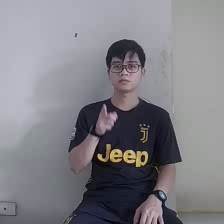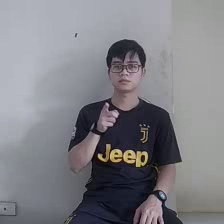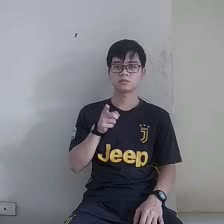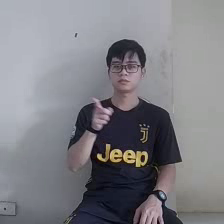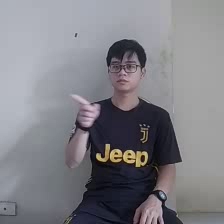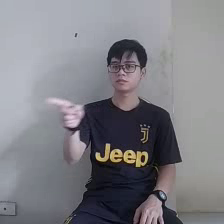Ghét